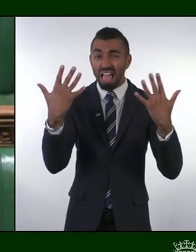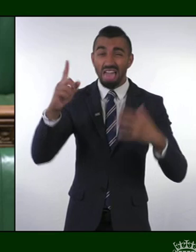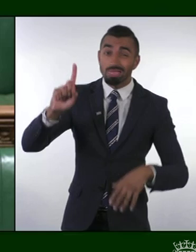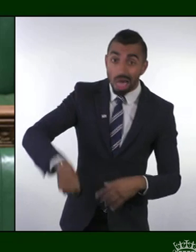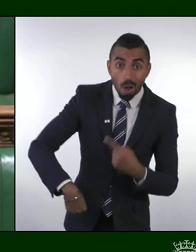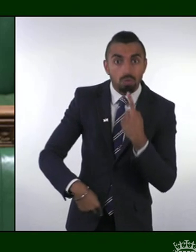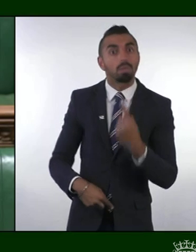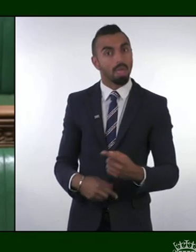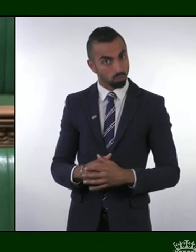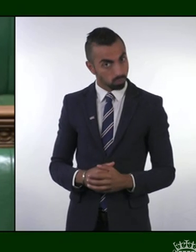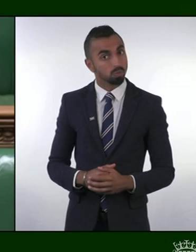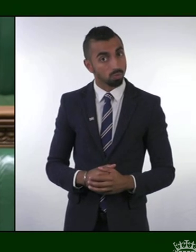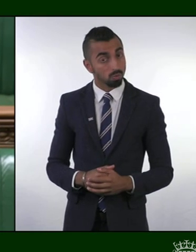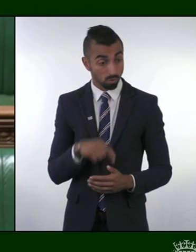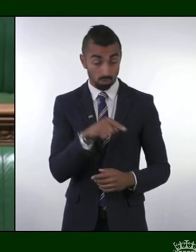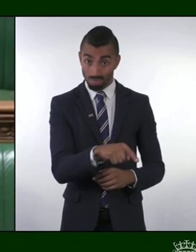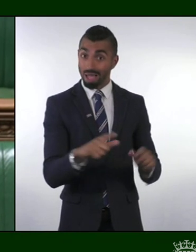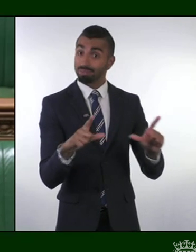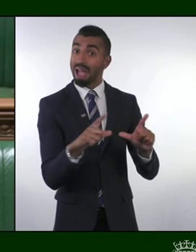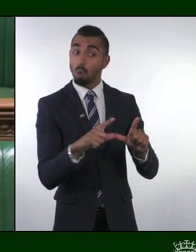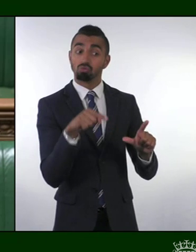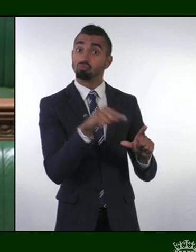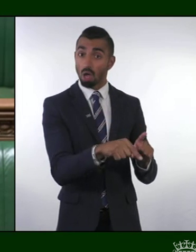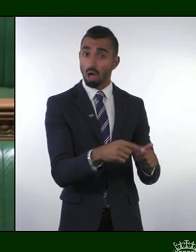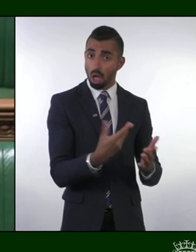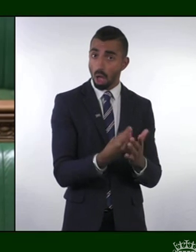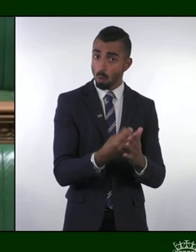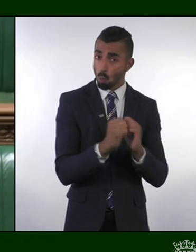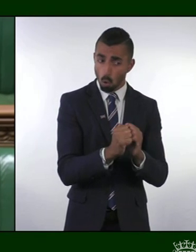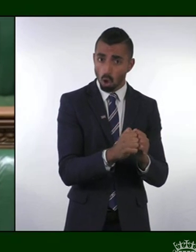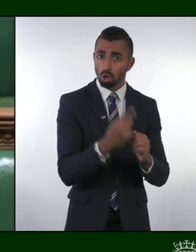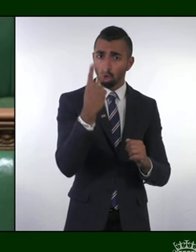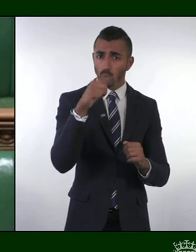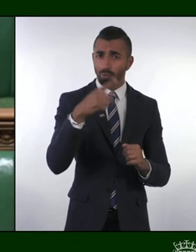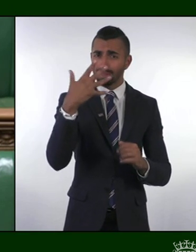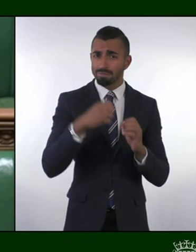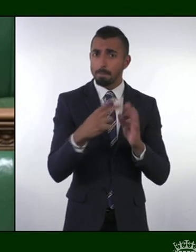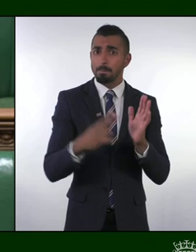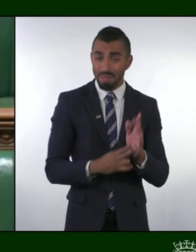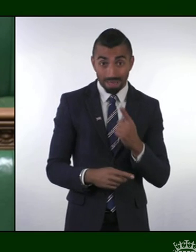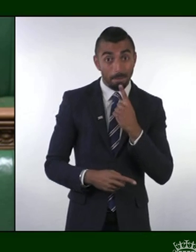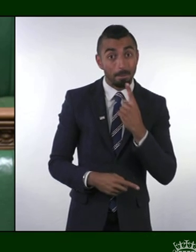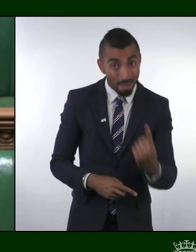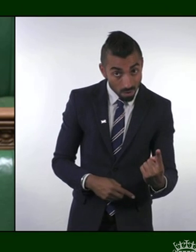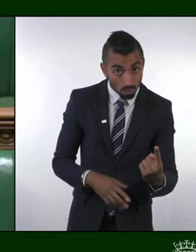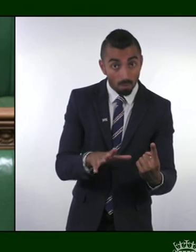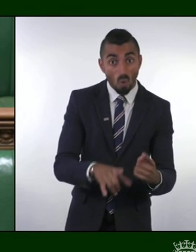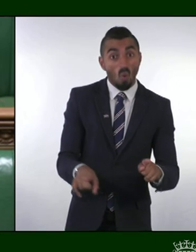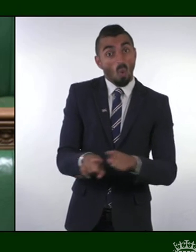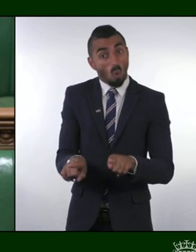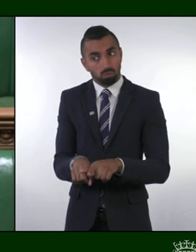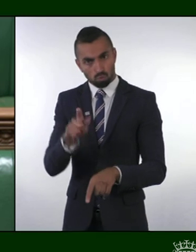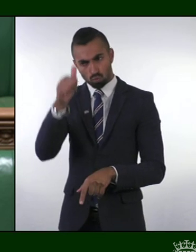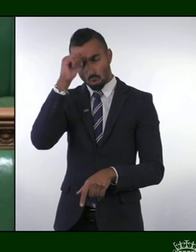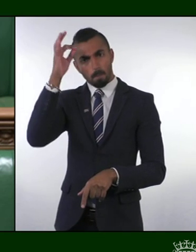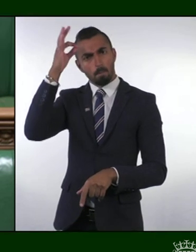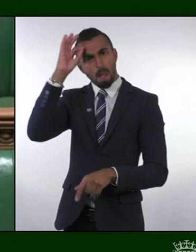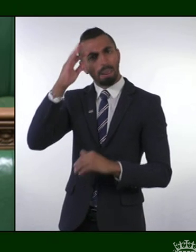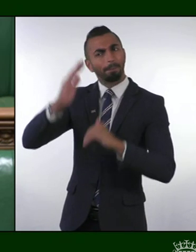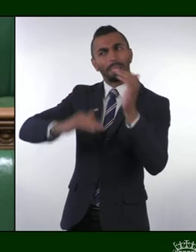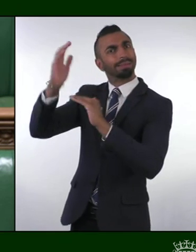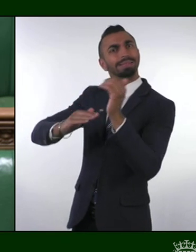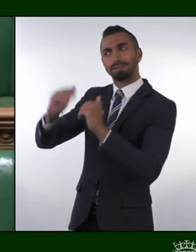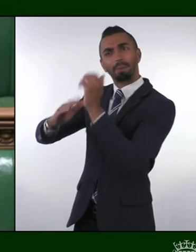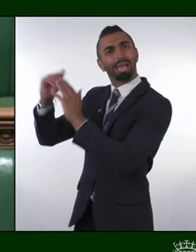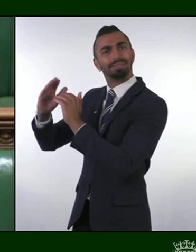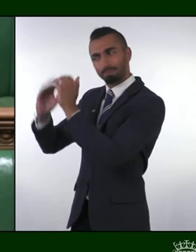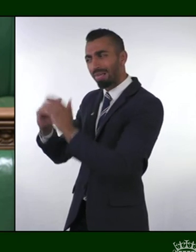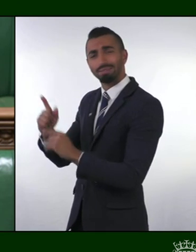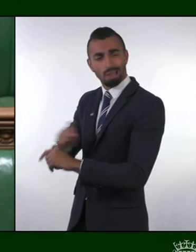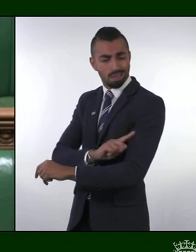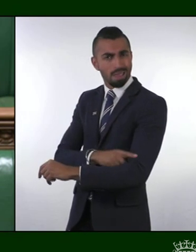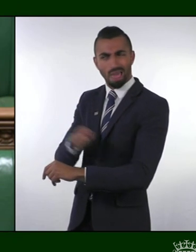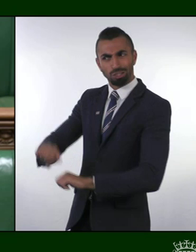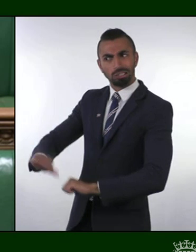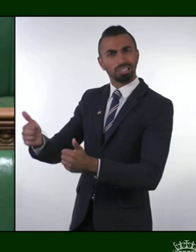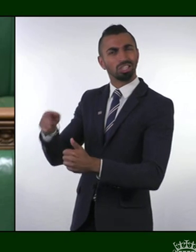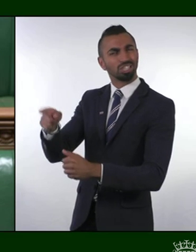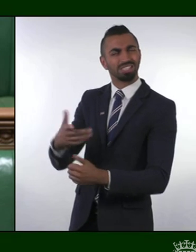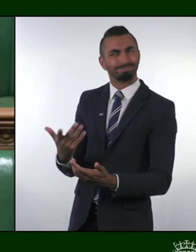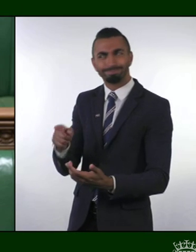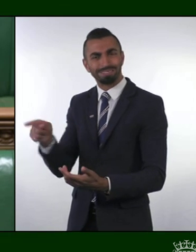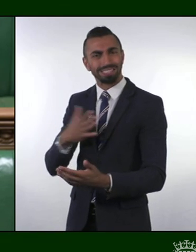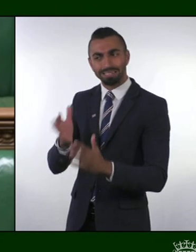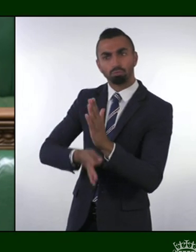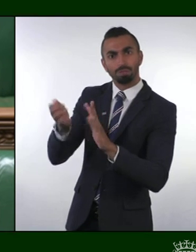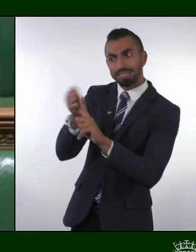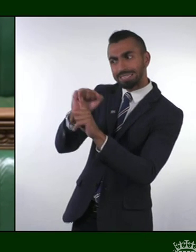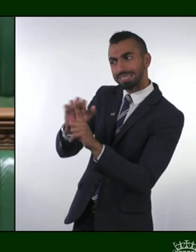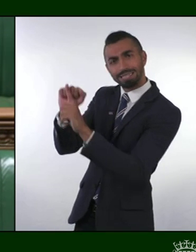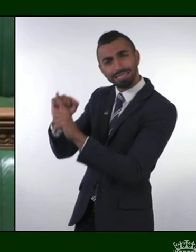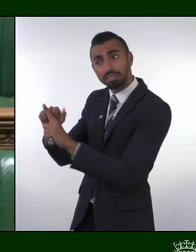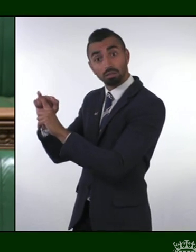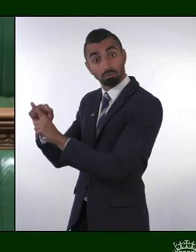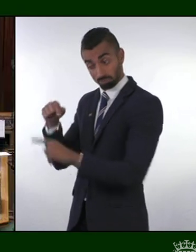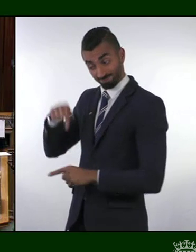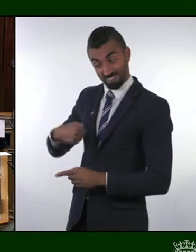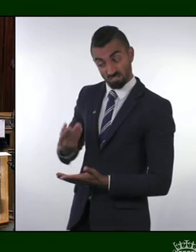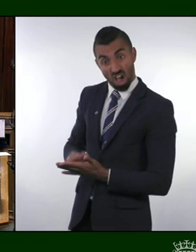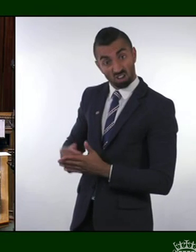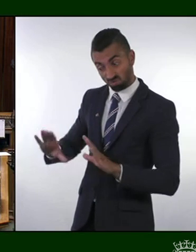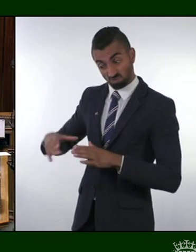On top of the £2 billion voucher scheme, I am releasing £1 billion of funding to improve the energy efficiency of public sector buildings, alongside a £50 million fund to pilot the right approach to decarbonise social housing.